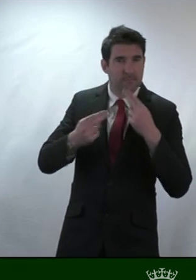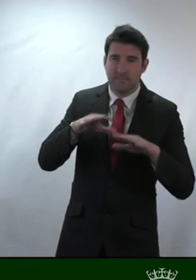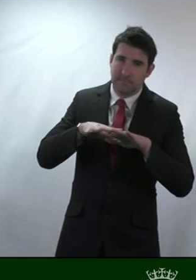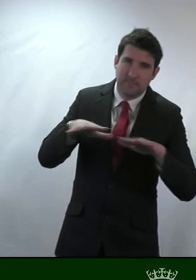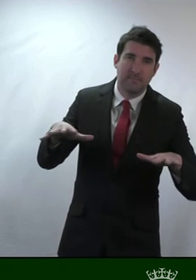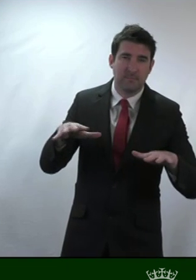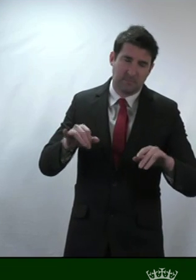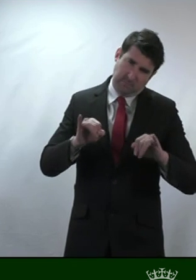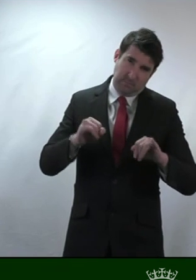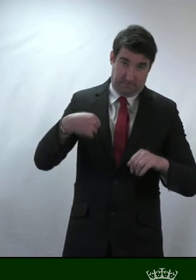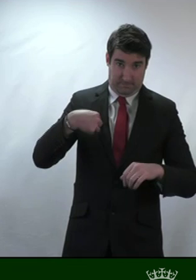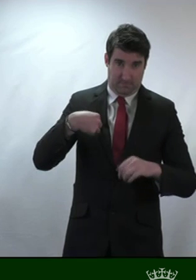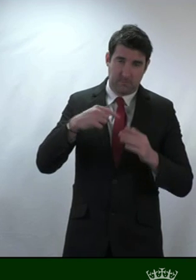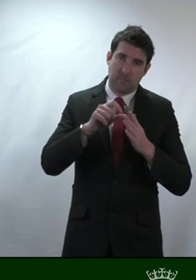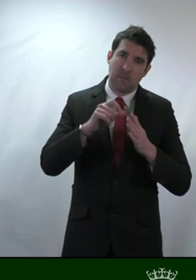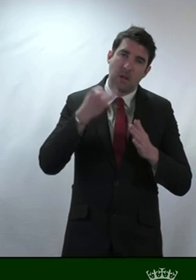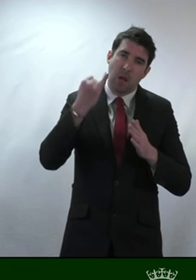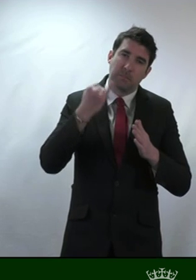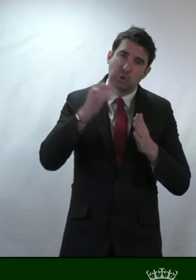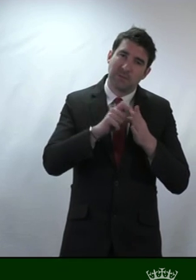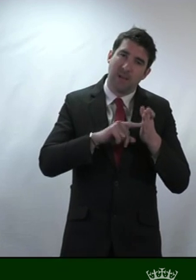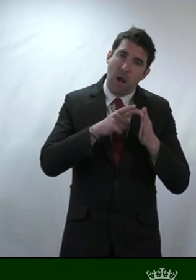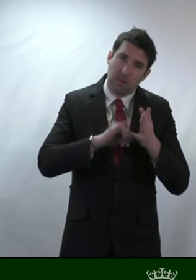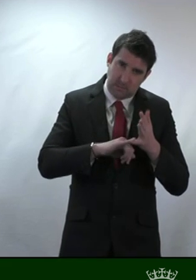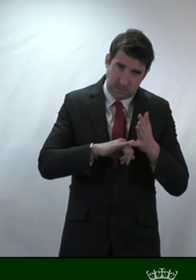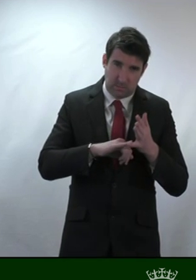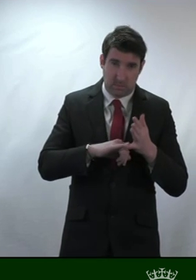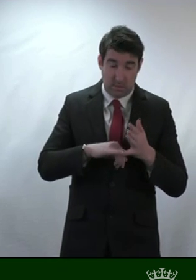That includes places such as the Flying Childers Inn in Stanton in the Peak.